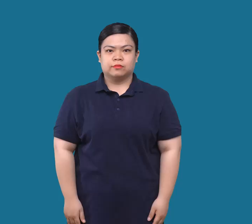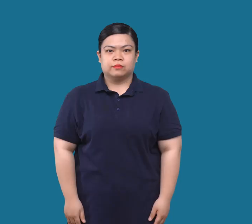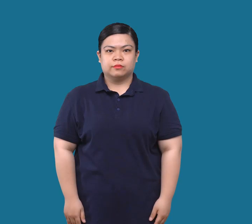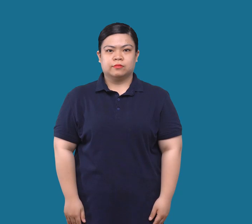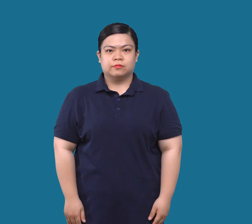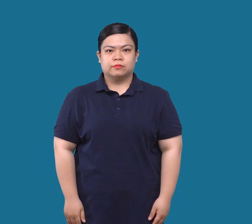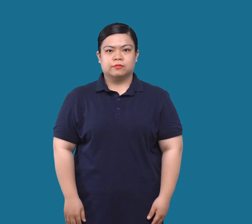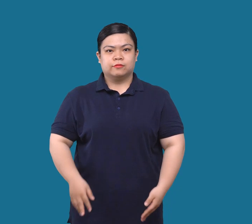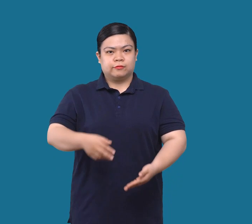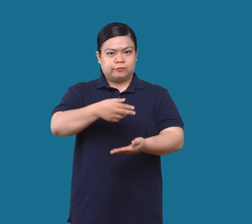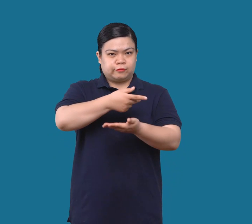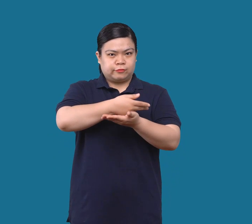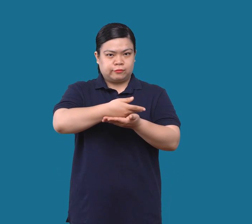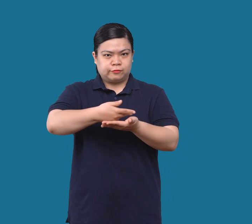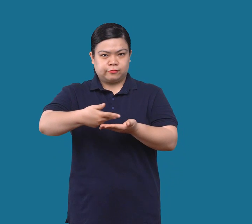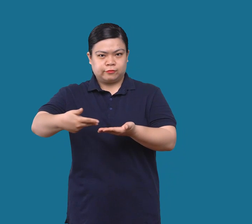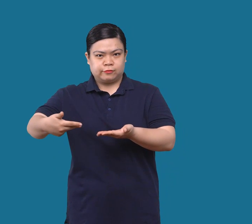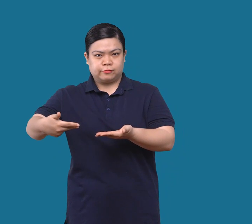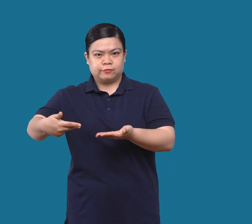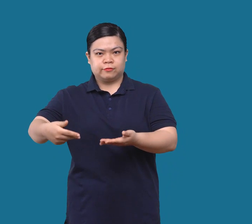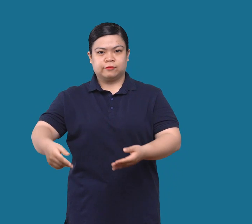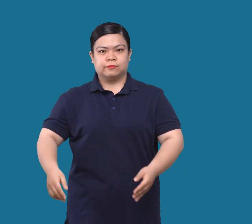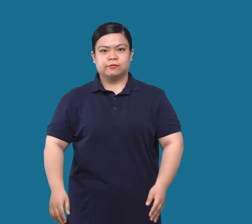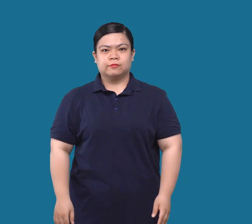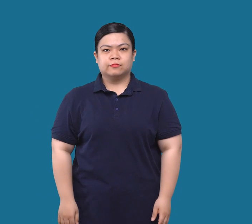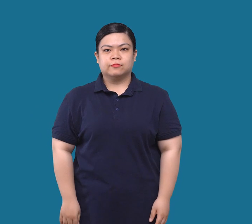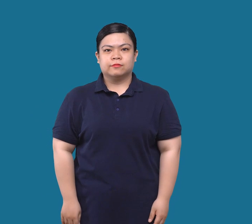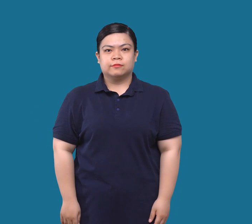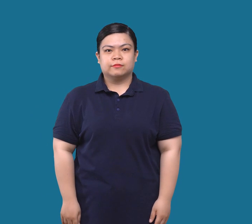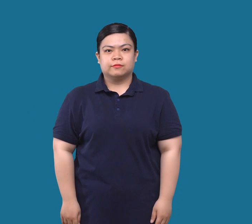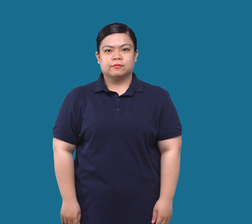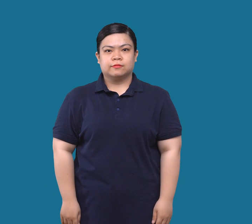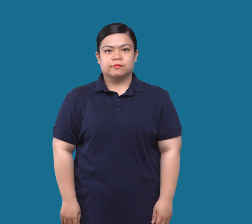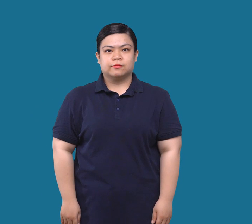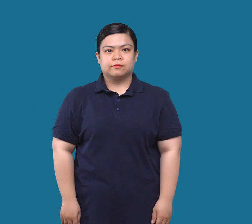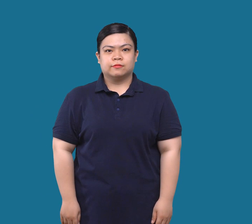nô lệ